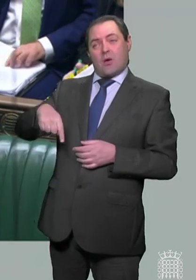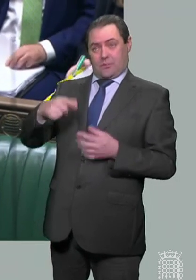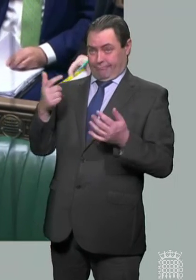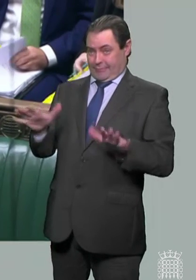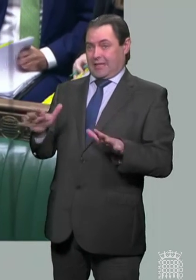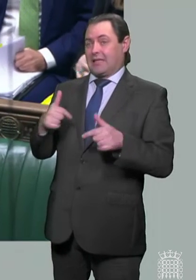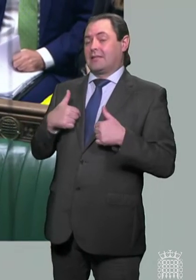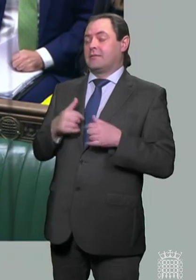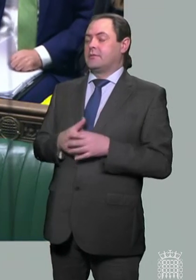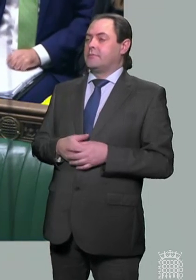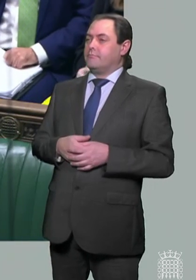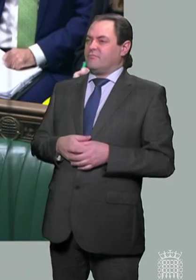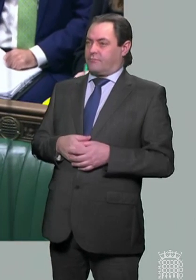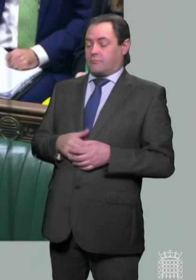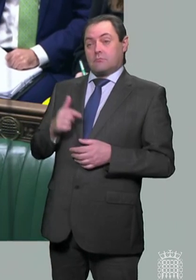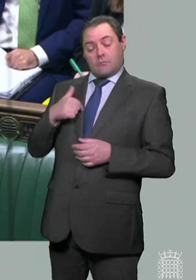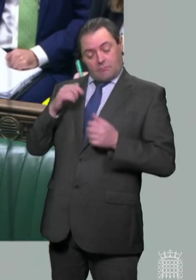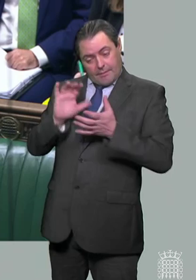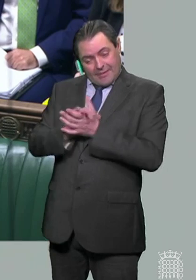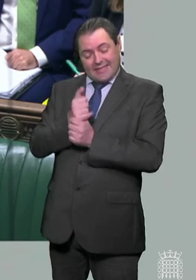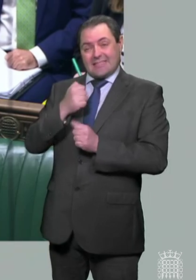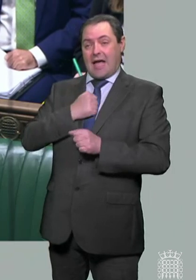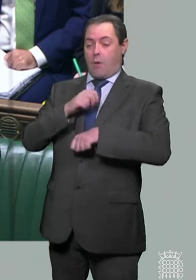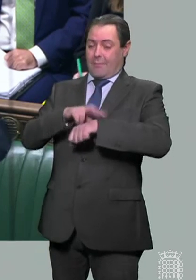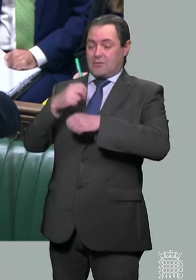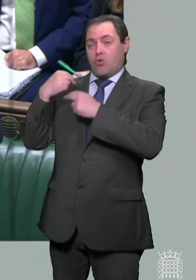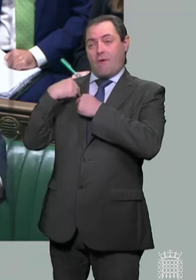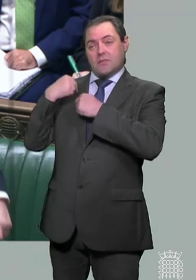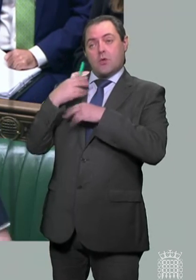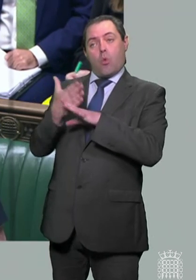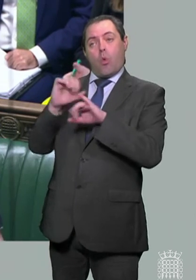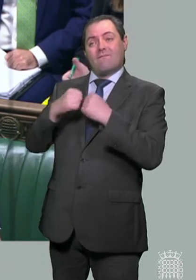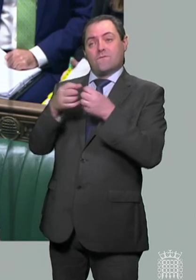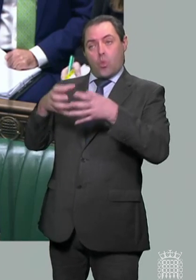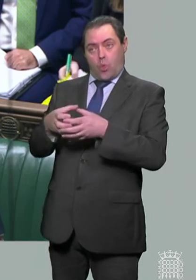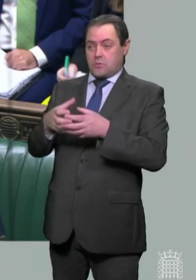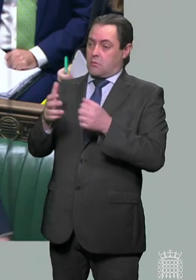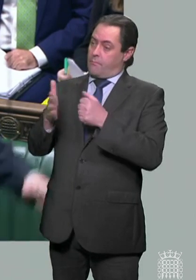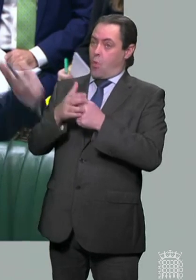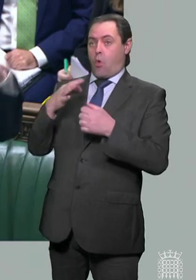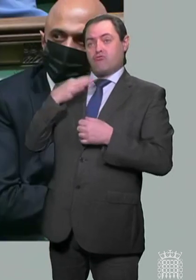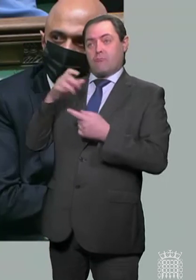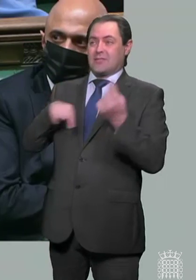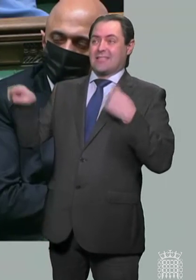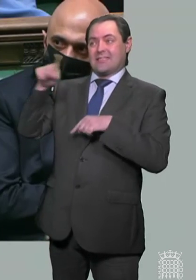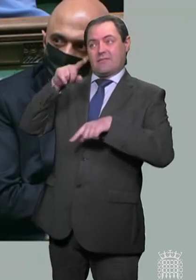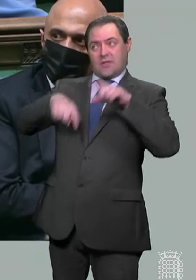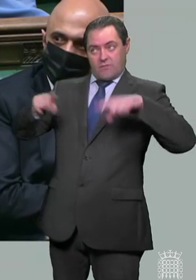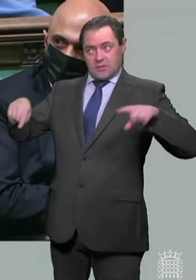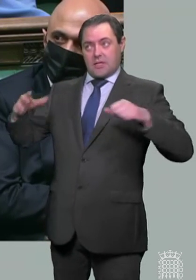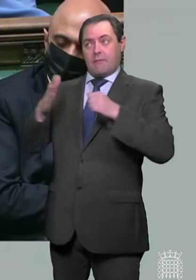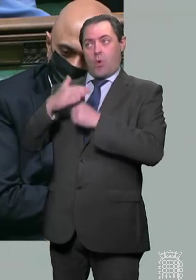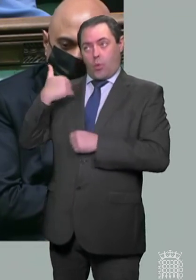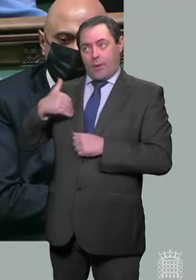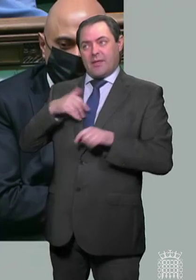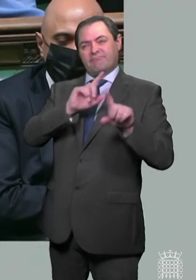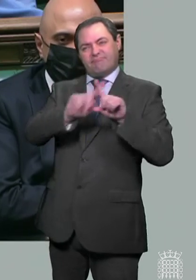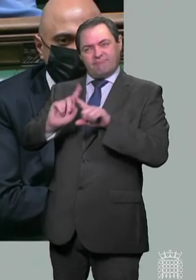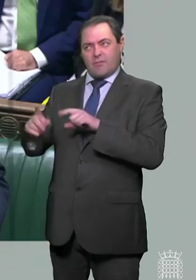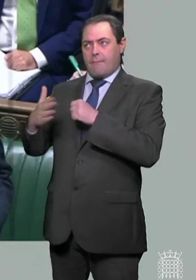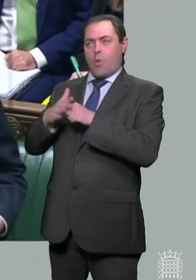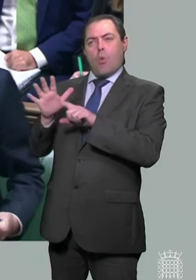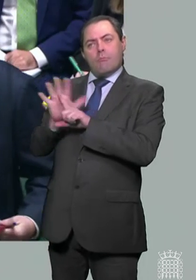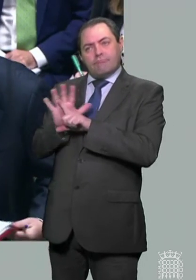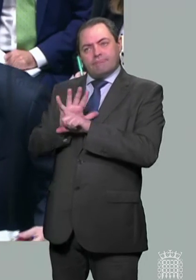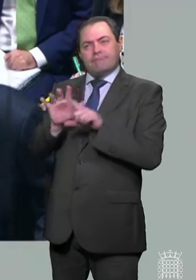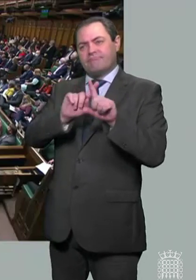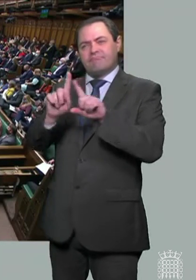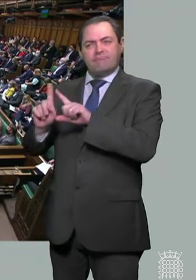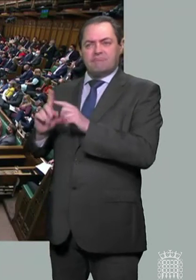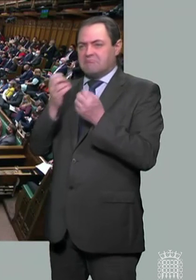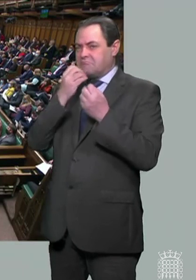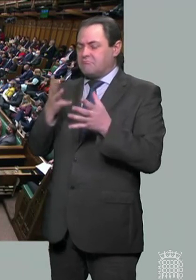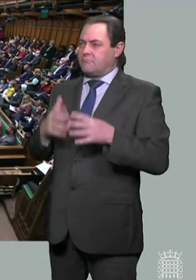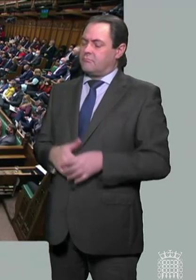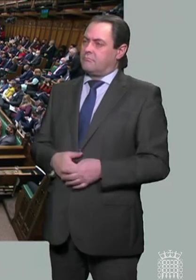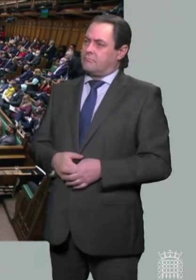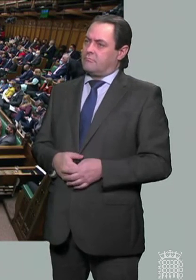I am proud to say that our police officer workforce is more representative of the whole of this country, with more women and more people from ethnic minorities, than ever before.